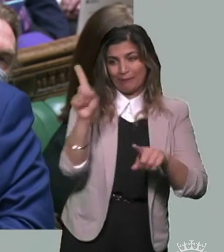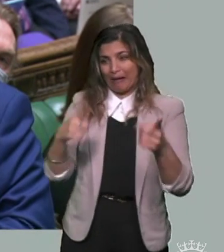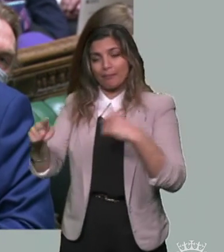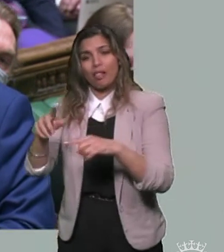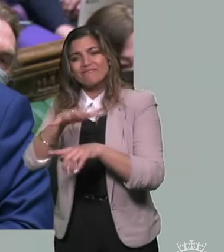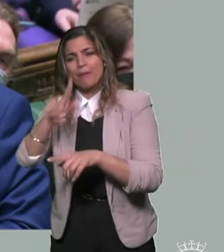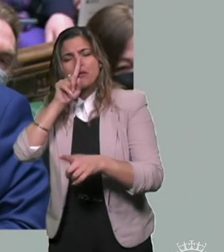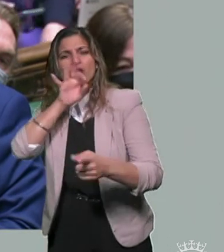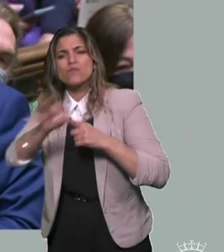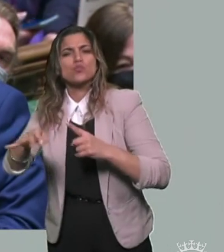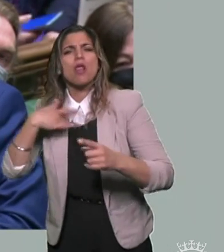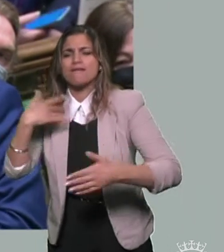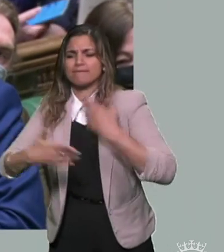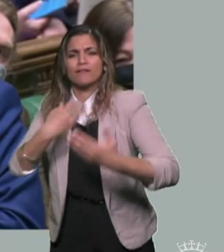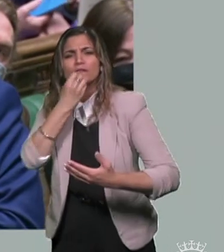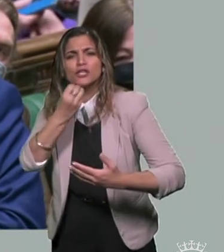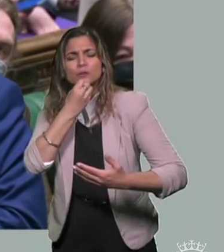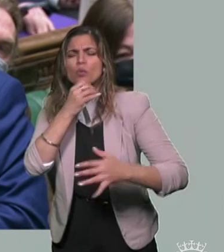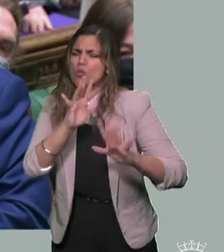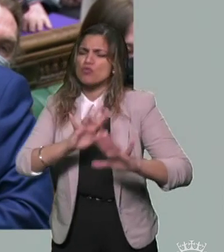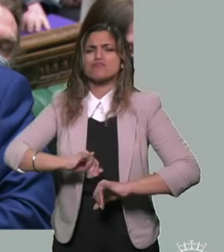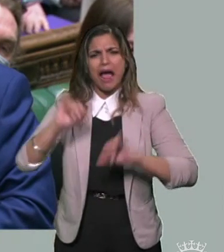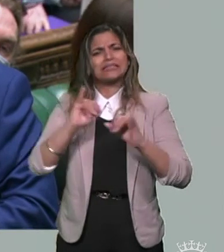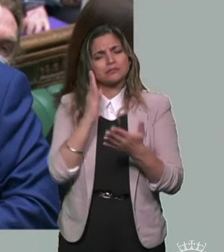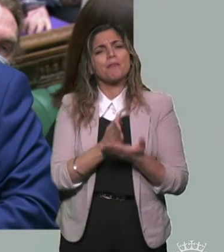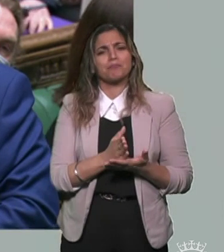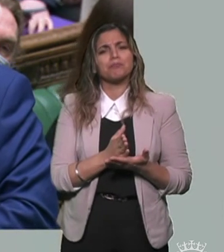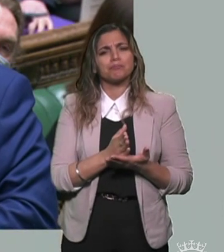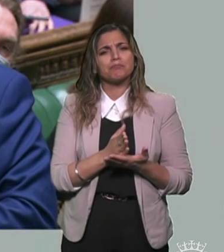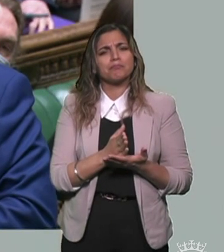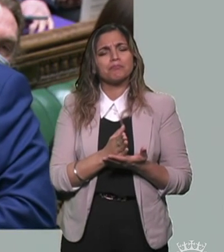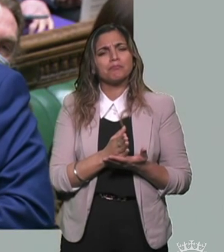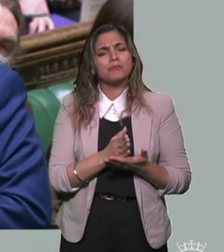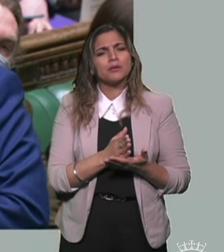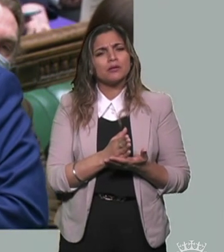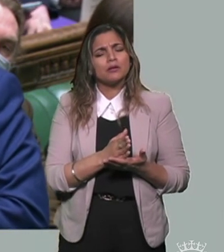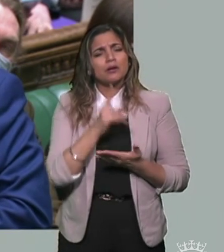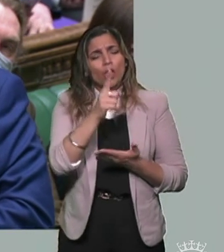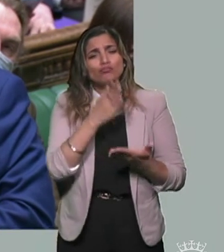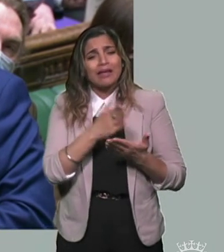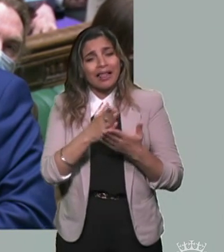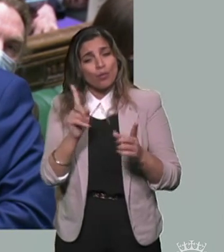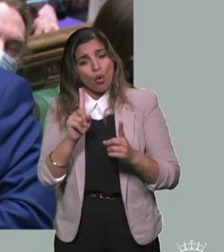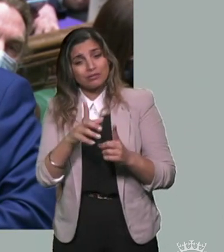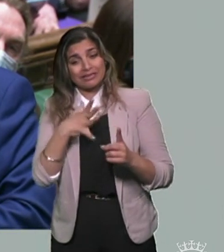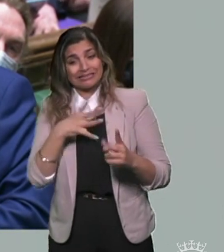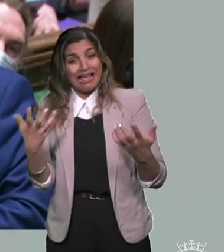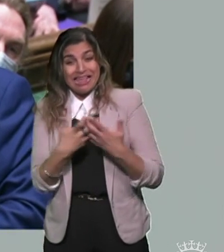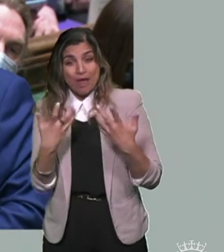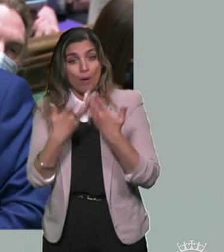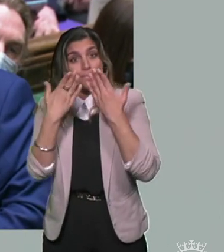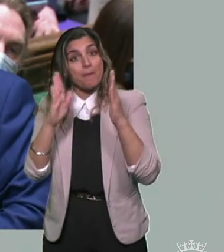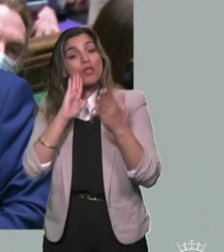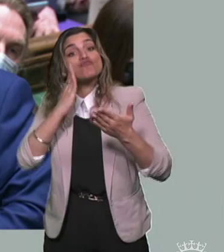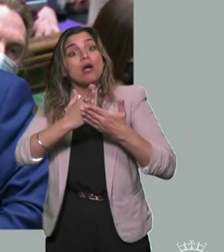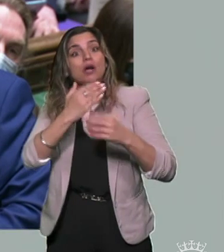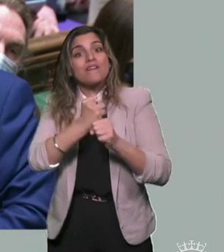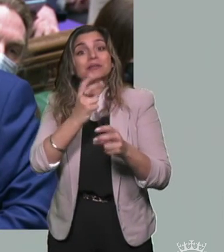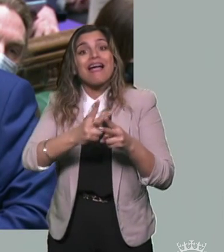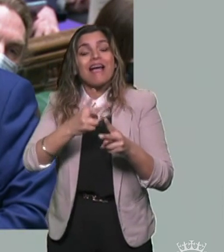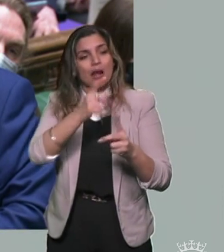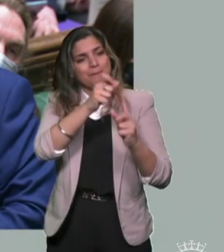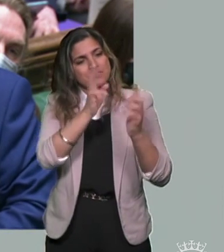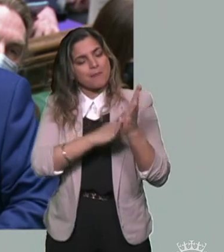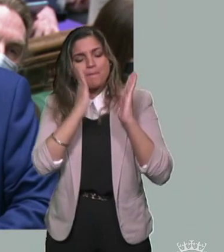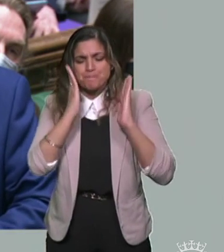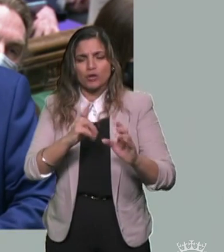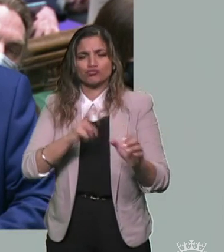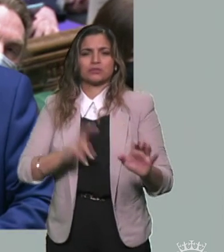This is nothing short of a crisis, and the only route out—the only route to restore public trust—is for the Prime Minister to go.